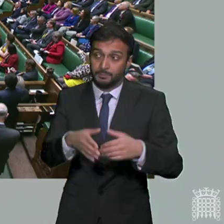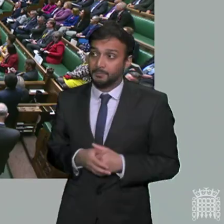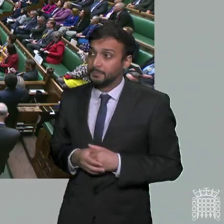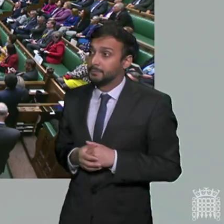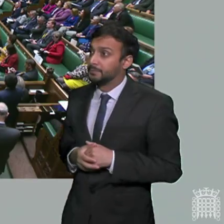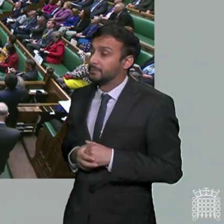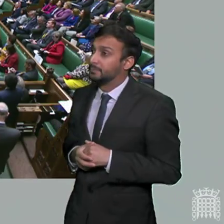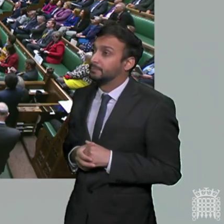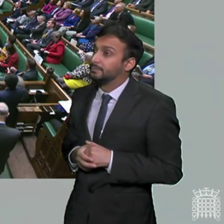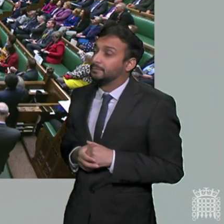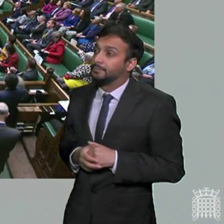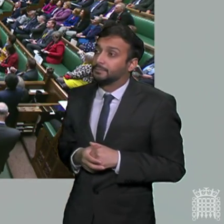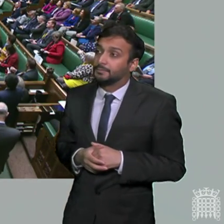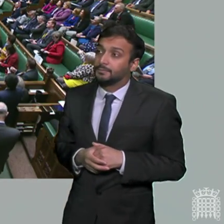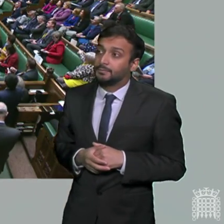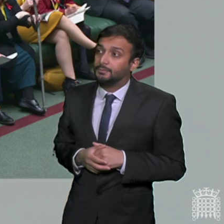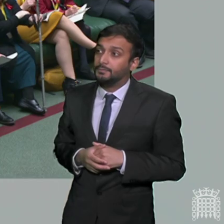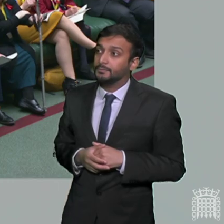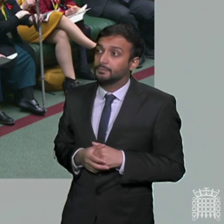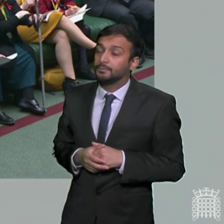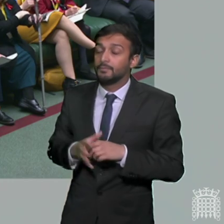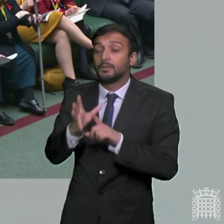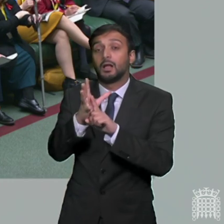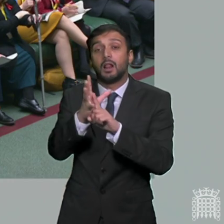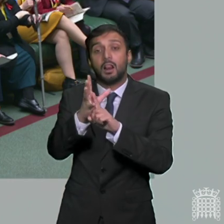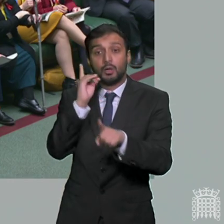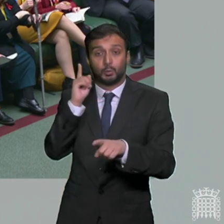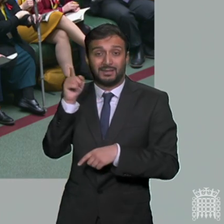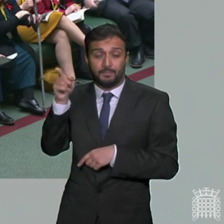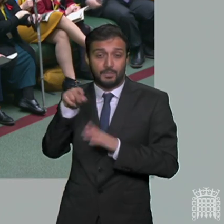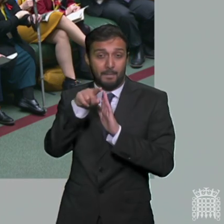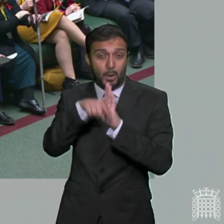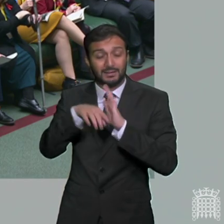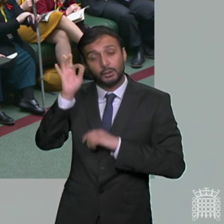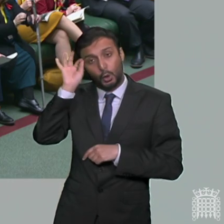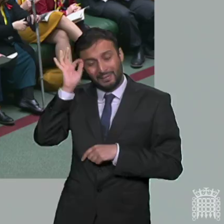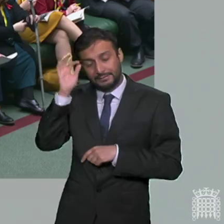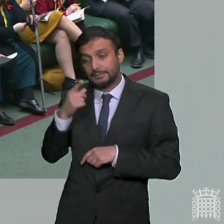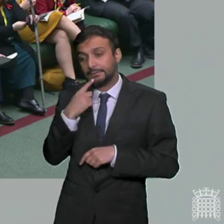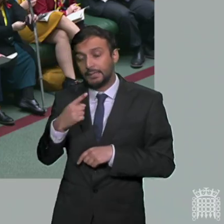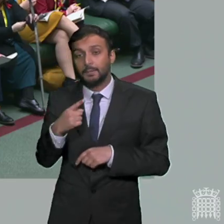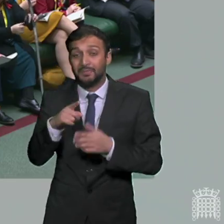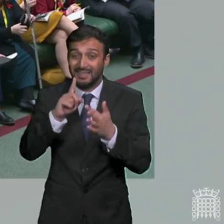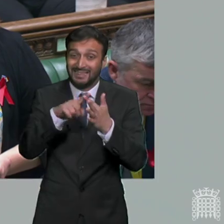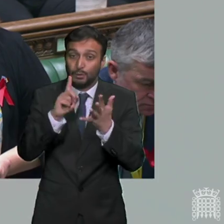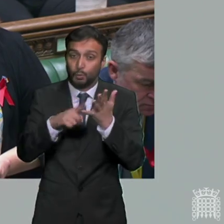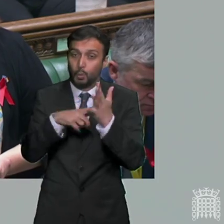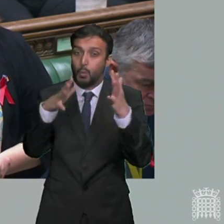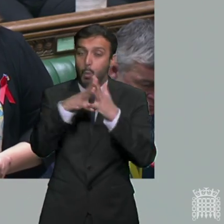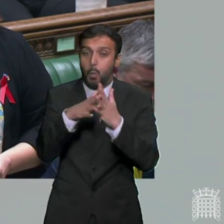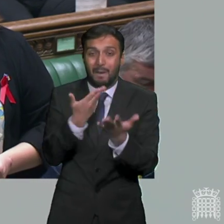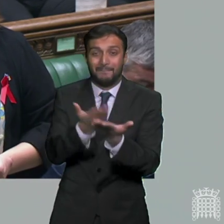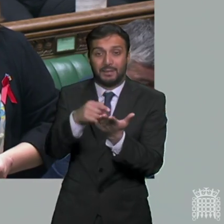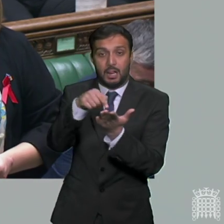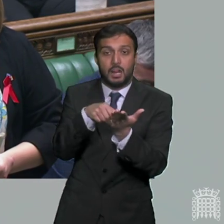Last week the UK Government’s Regulatory Policy Committee stated that the Retained EU Law Bill is “not fit for purpose”.